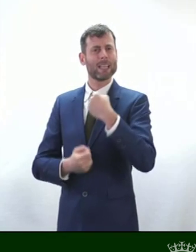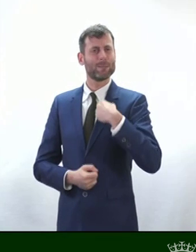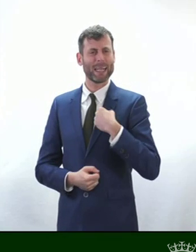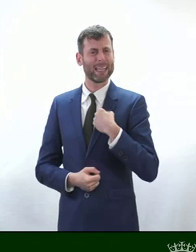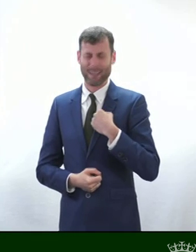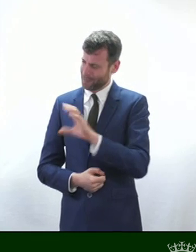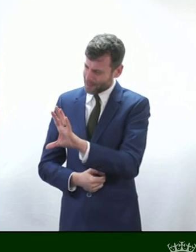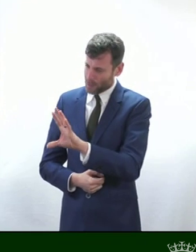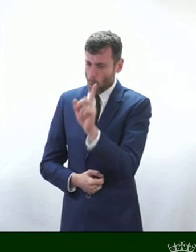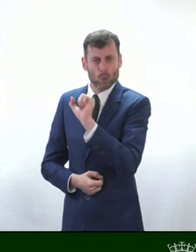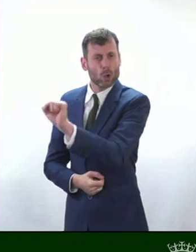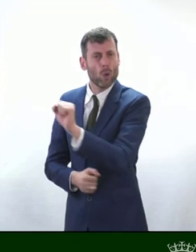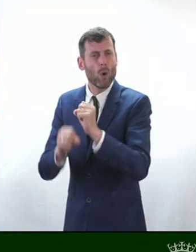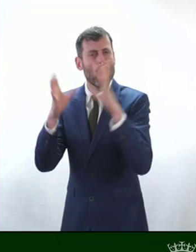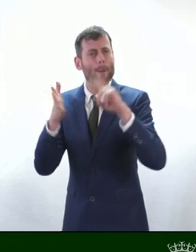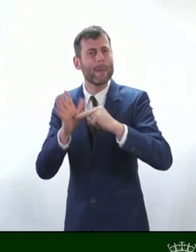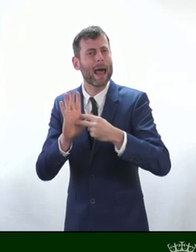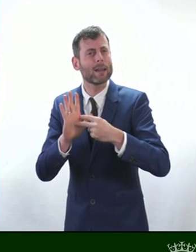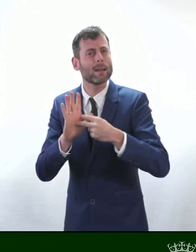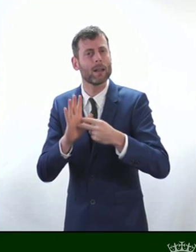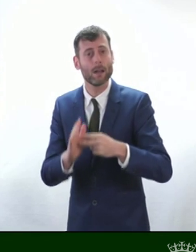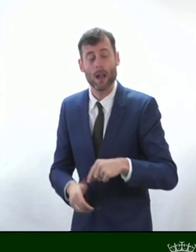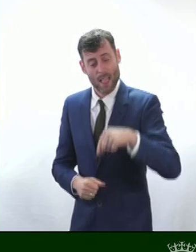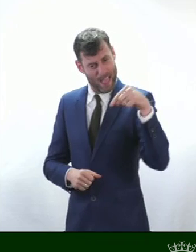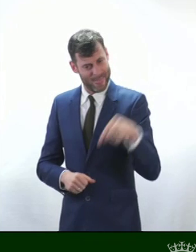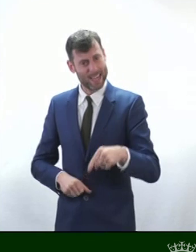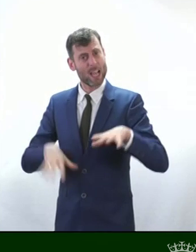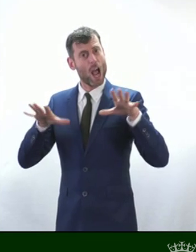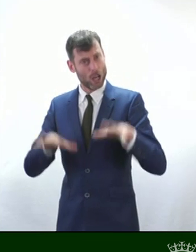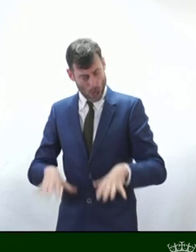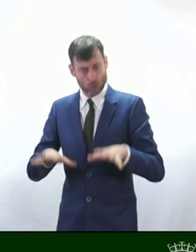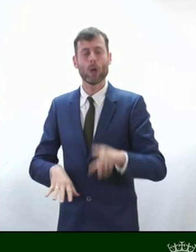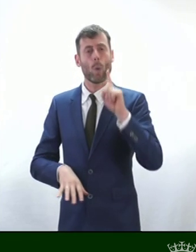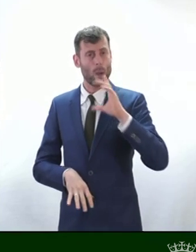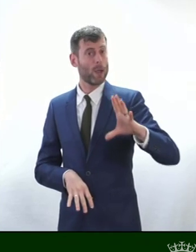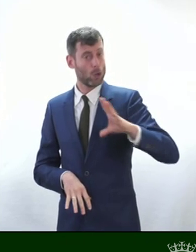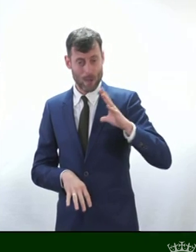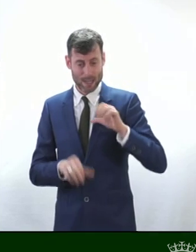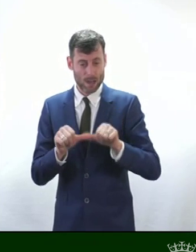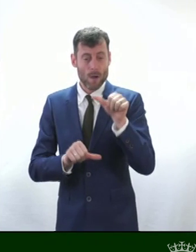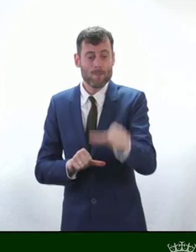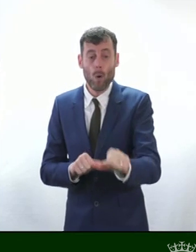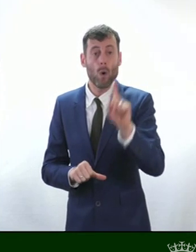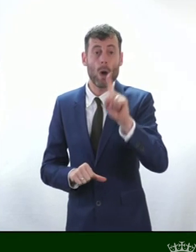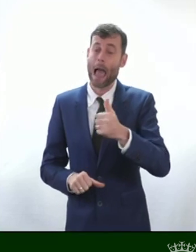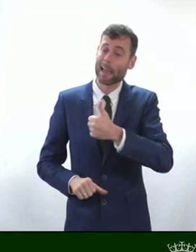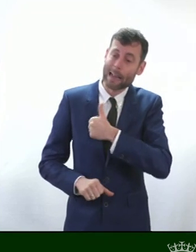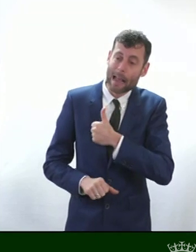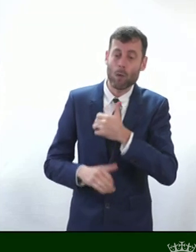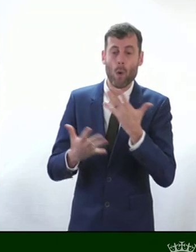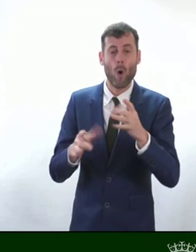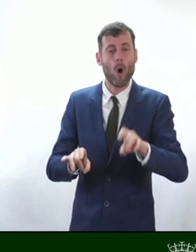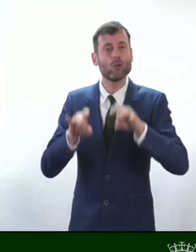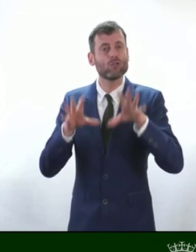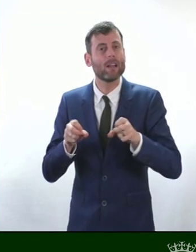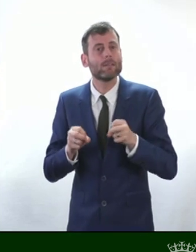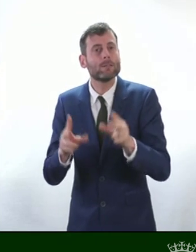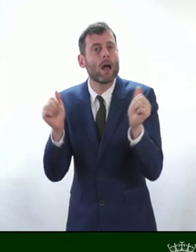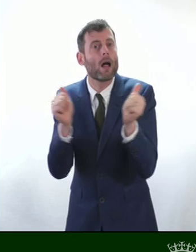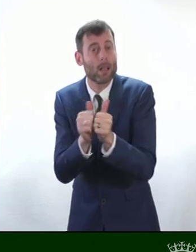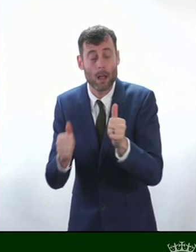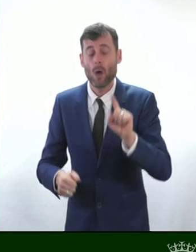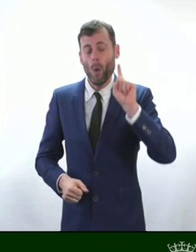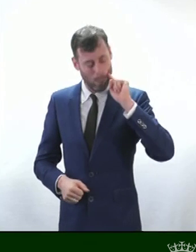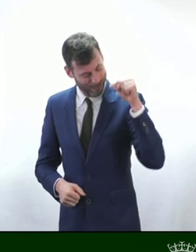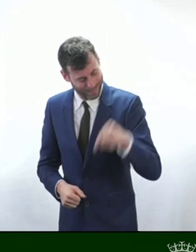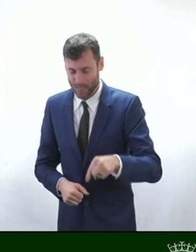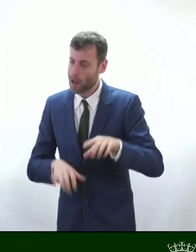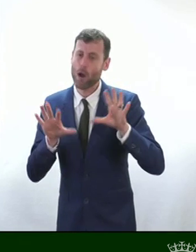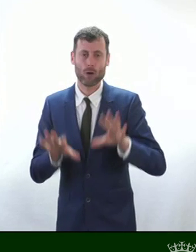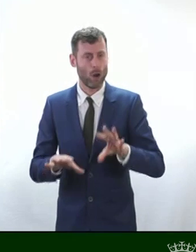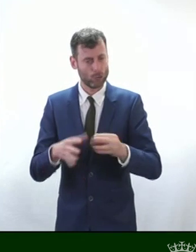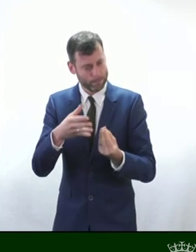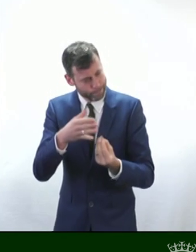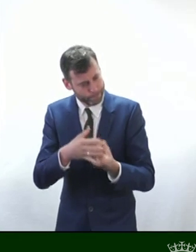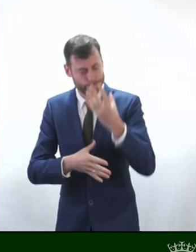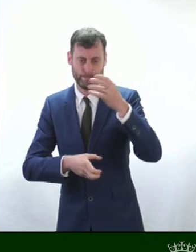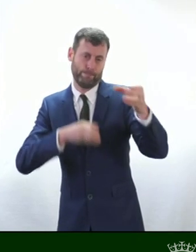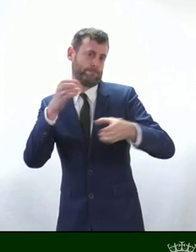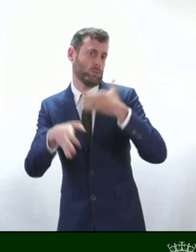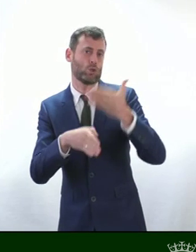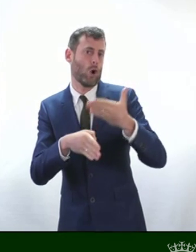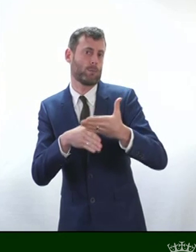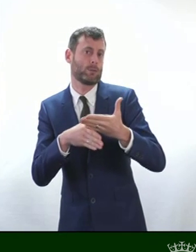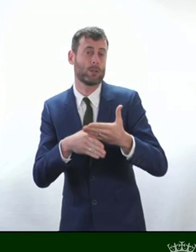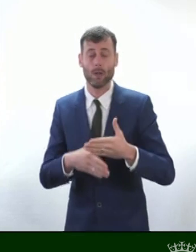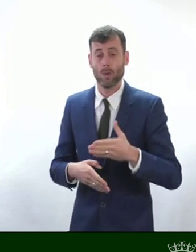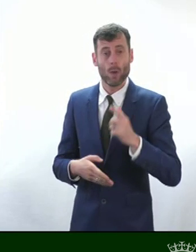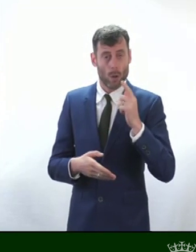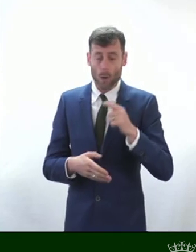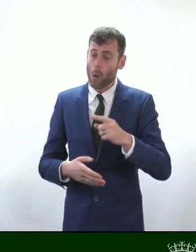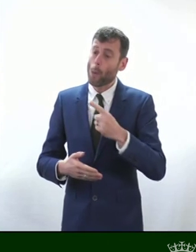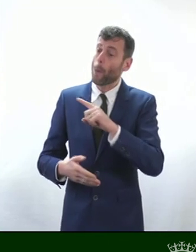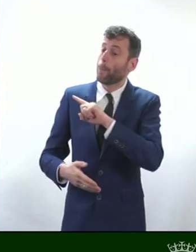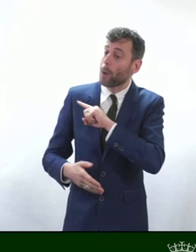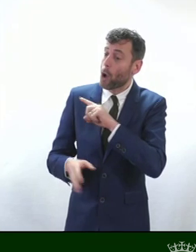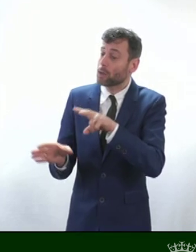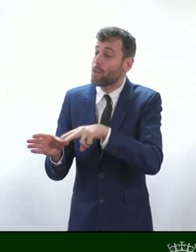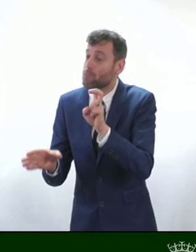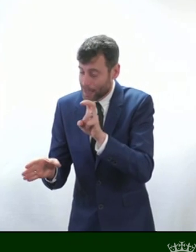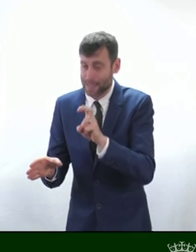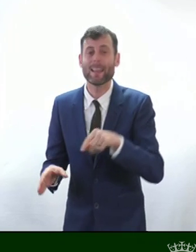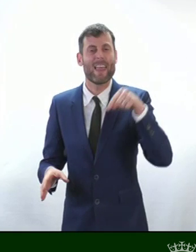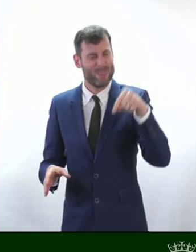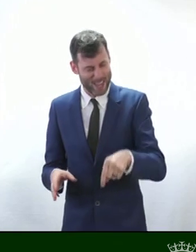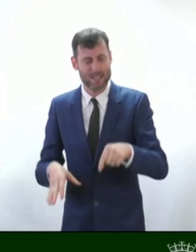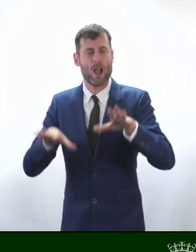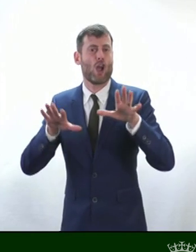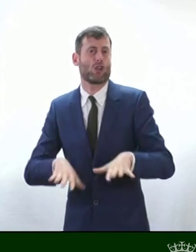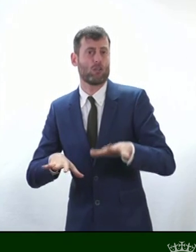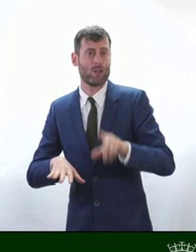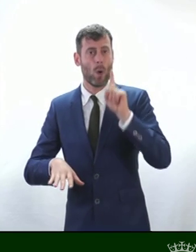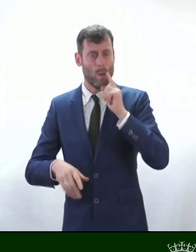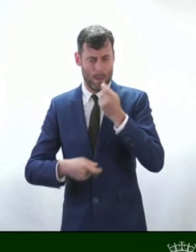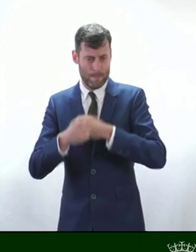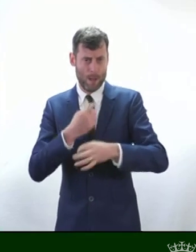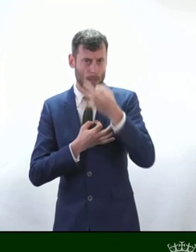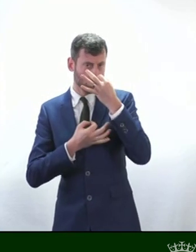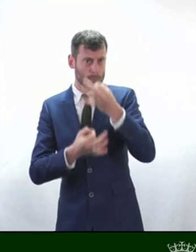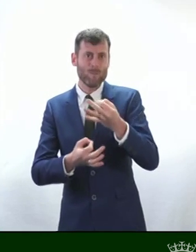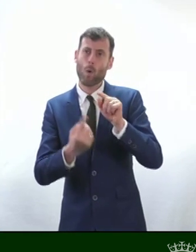What I can say is that this country will be ready for whether we have a Canadian or an Australian solution, and there will be jobs created in this country—throughout the whole of the UK—not just in spite of Brexit but because of Brexit, because this country is going to become a magnet for overseas investment.